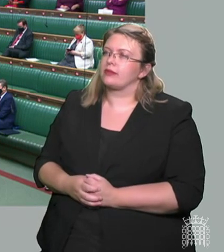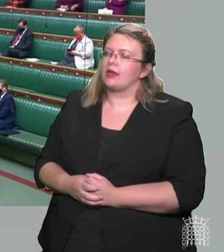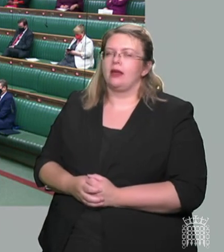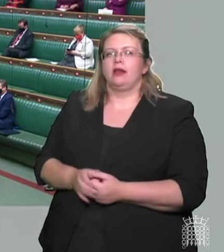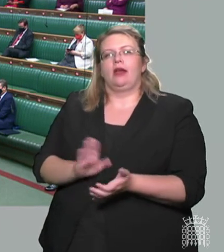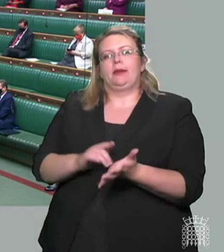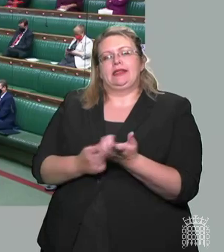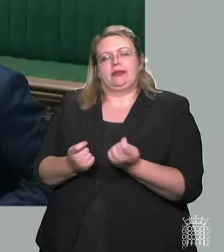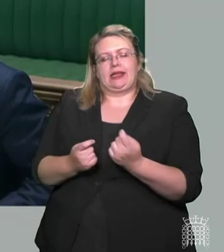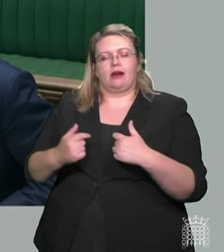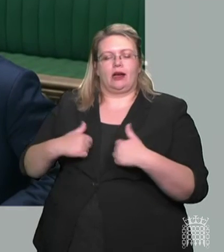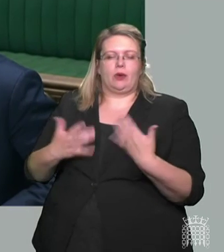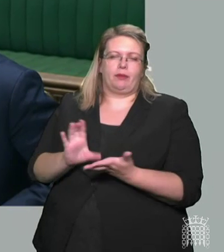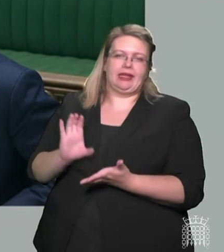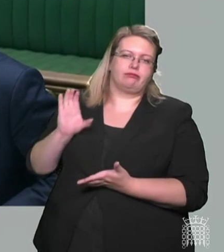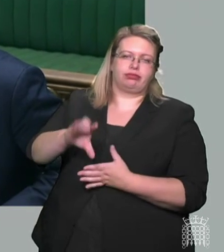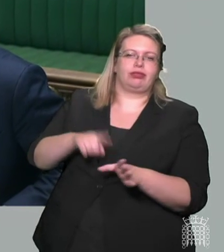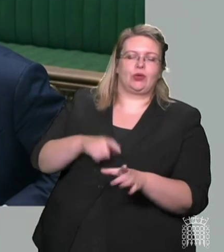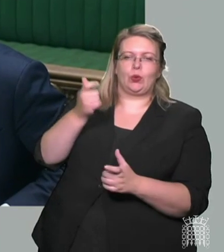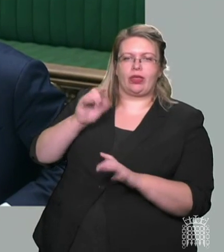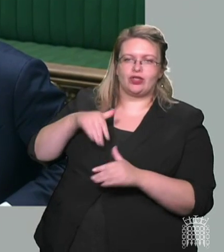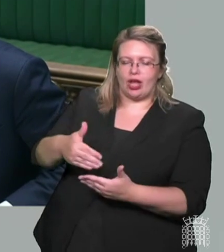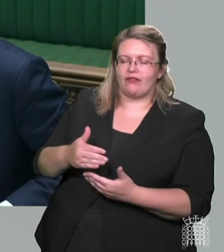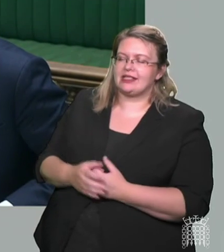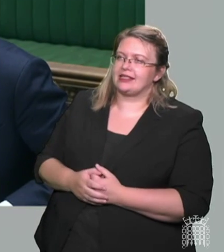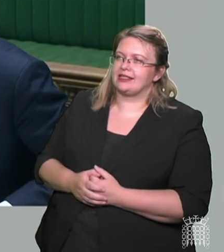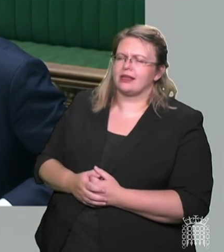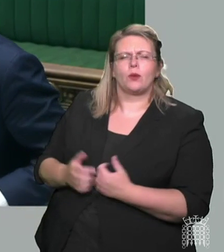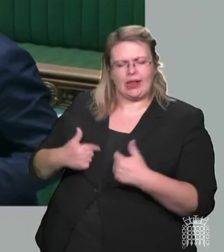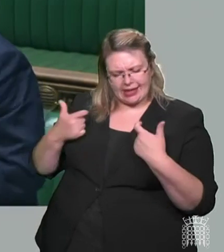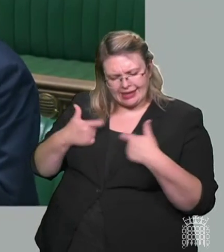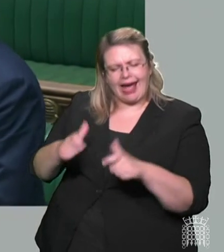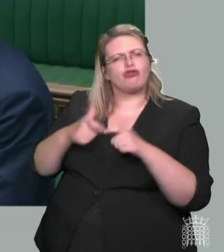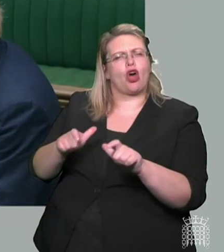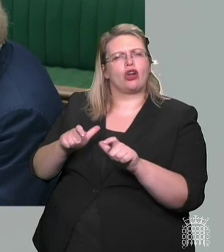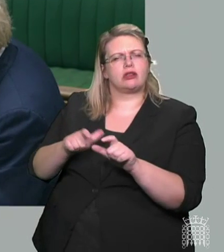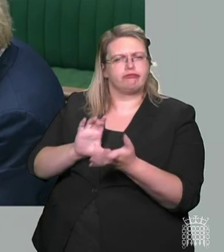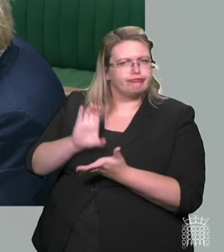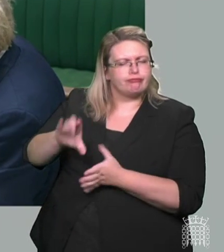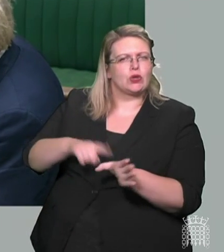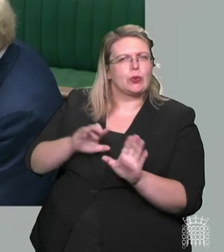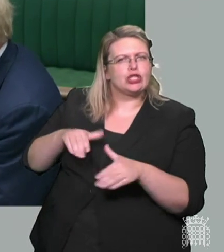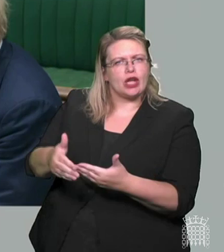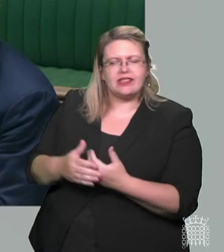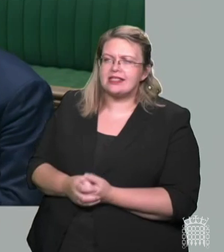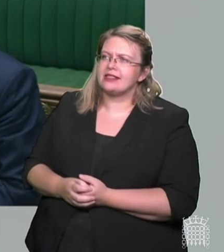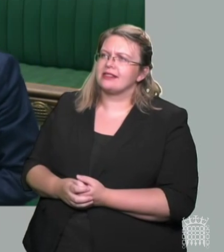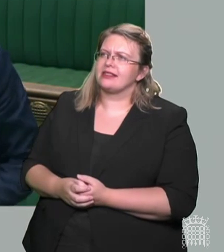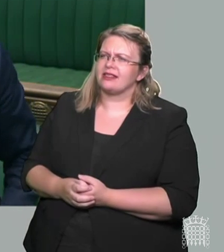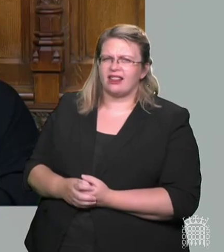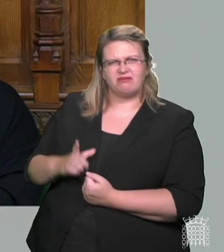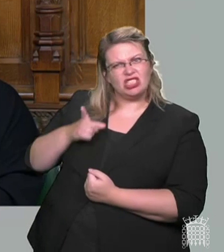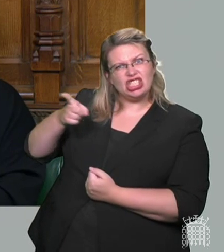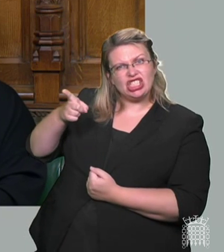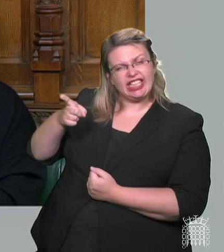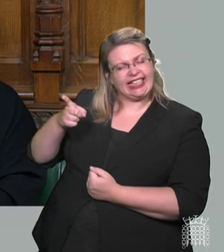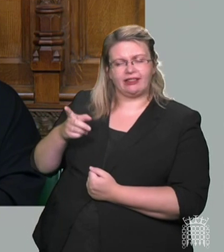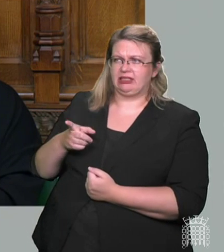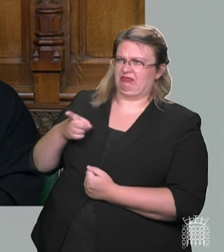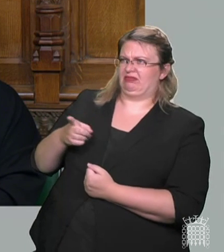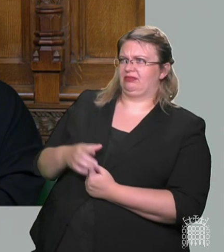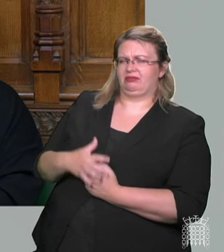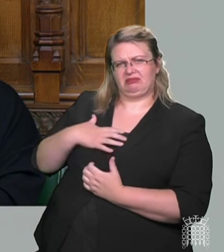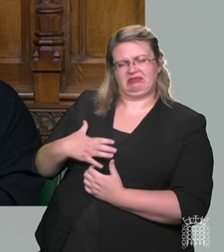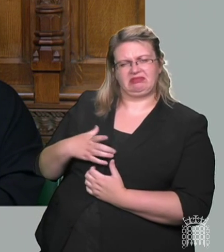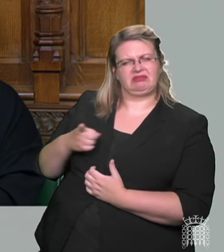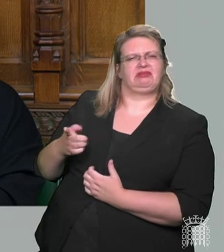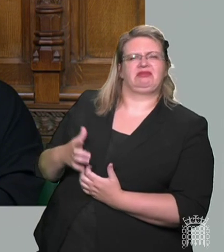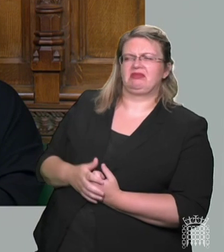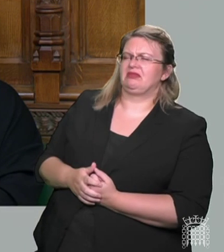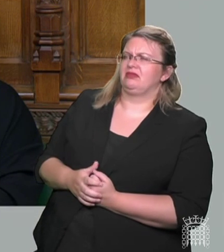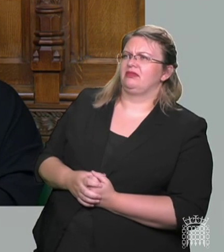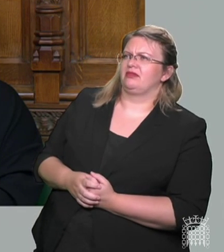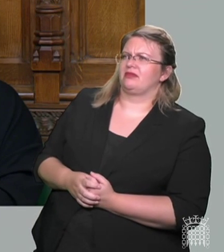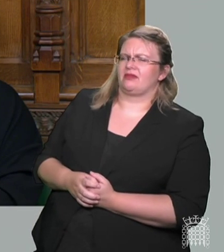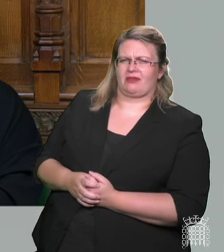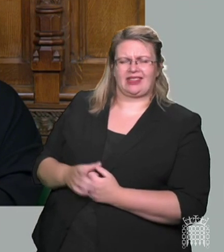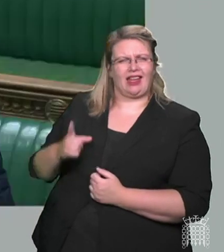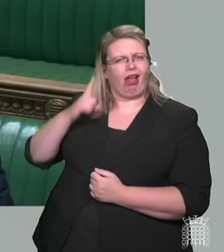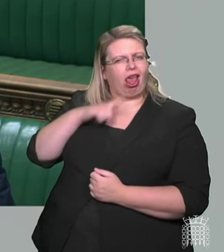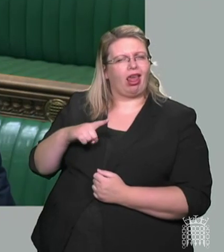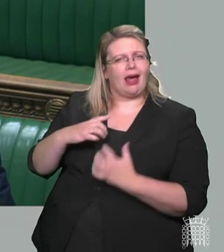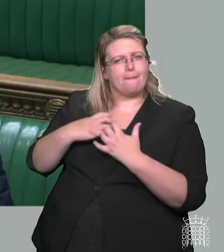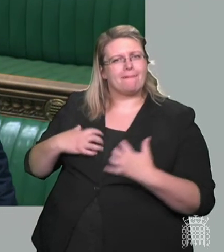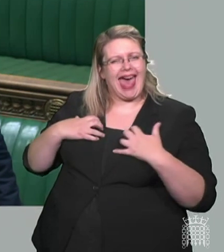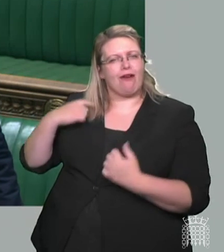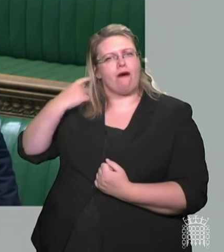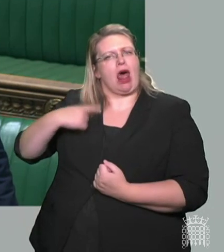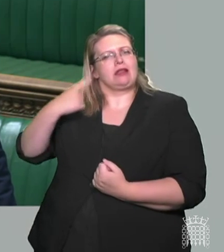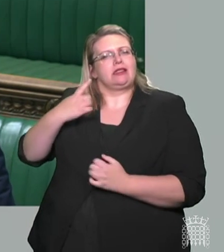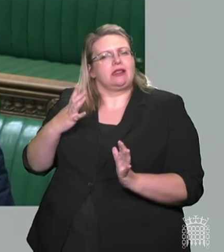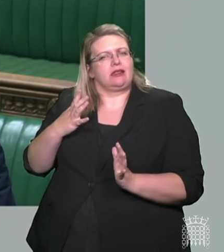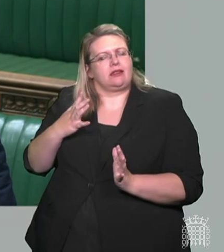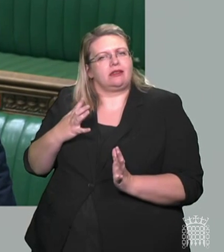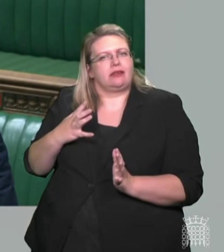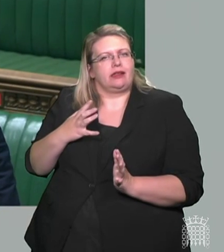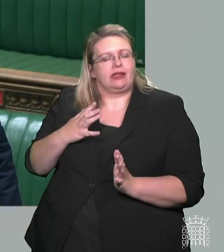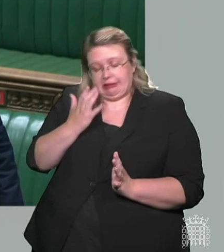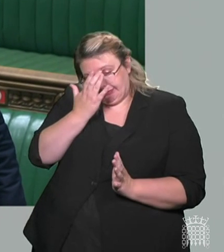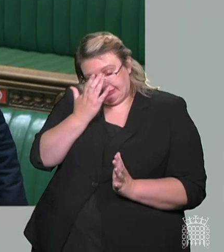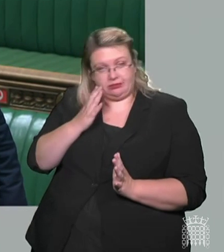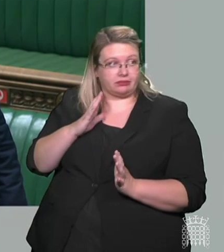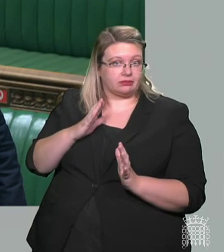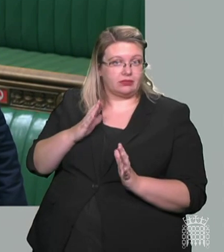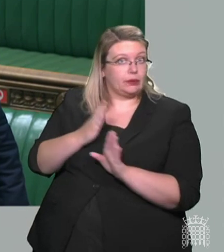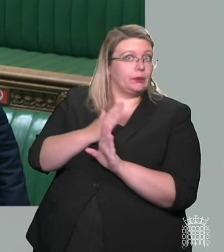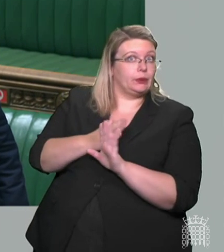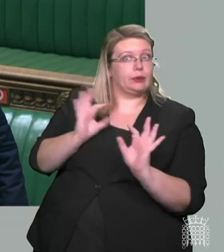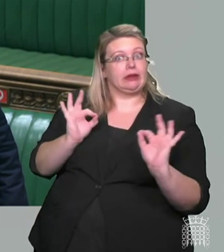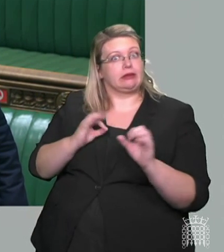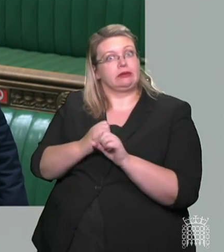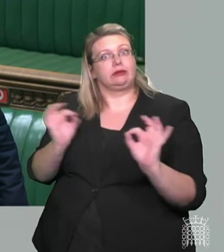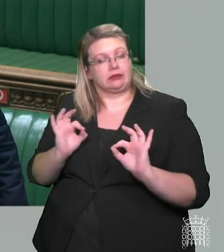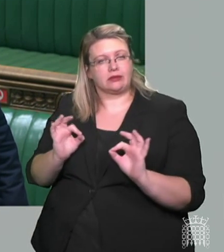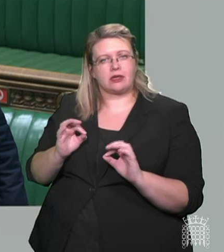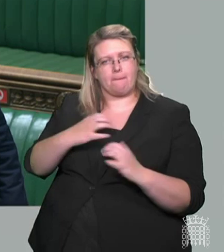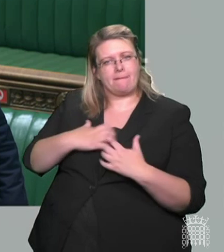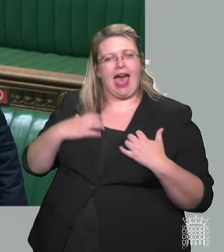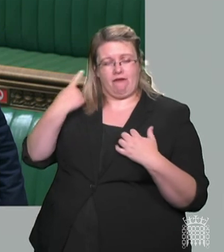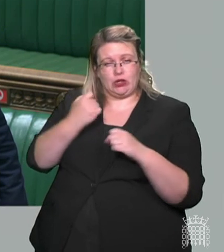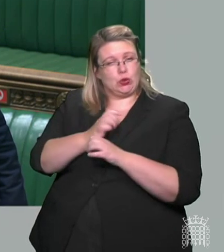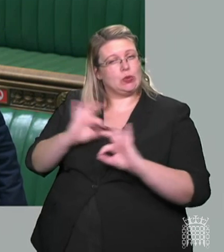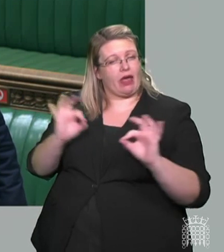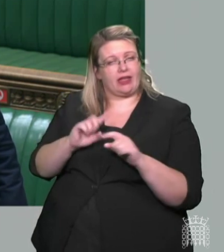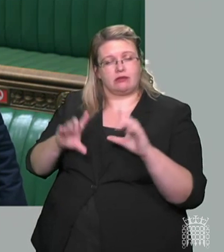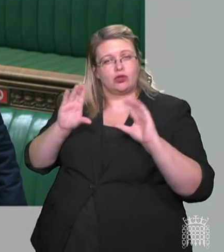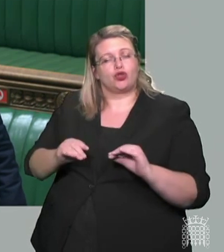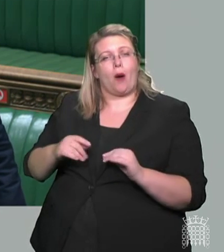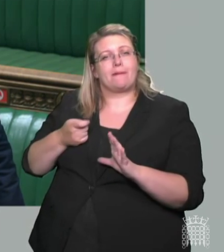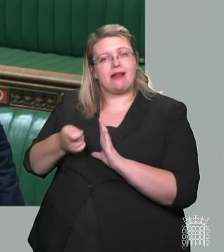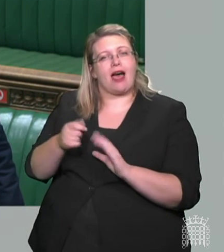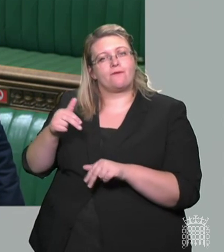We invested in youth services and will continue to do so, but it is quite extraordinary that the honourable Lady continues to avoid the Macavity-like performance of the Mayor of London, who is totally failing to grip this, to reduce serious crime and to stop knife crime.